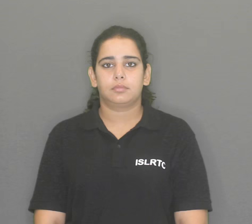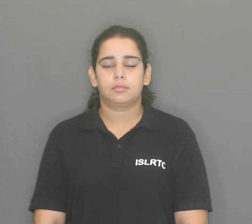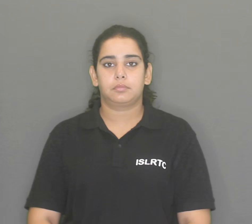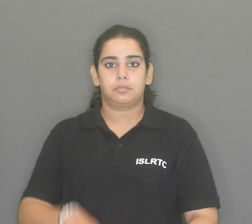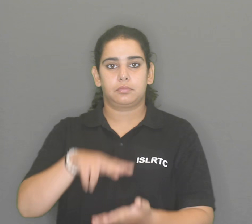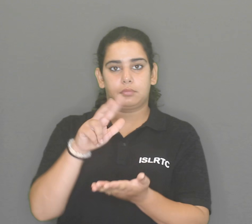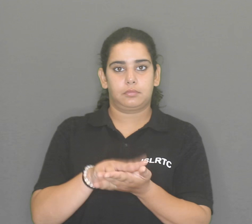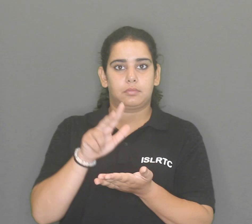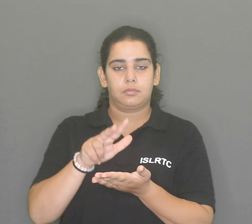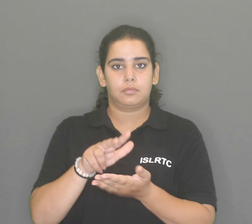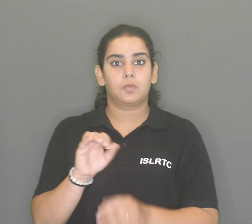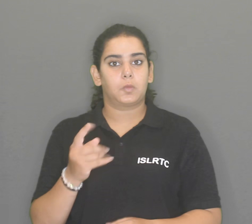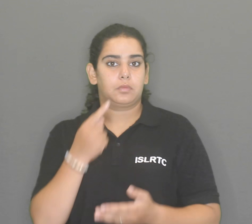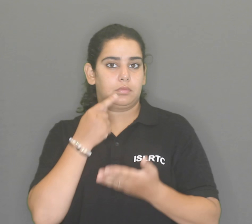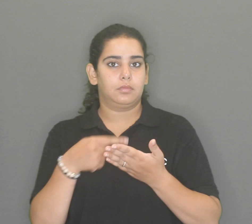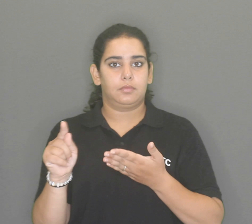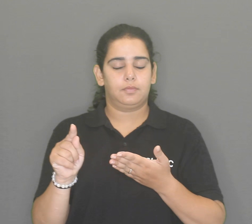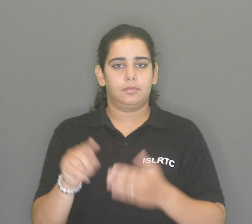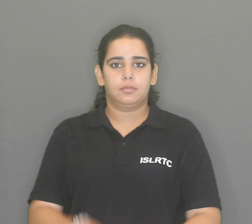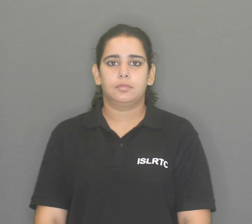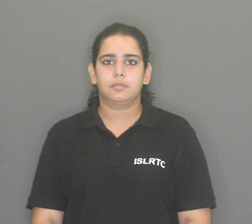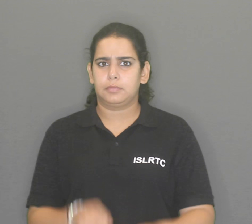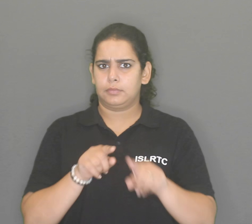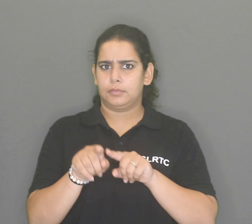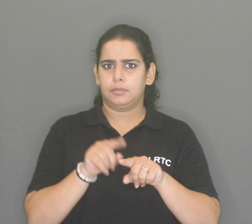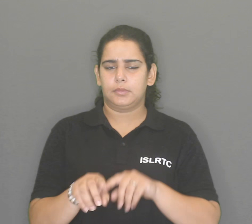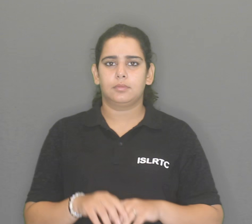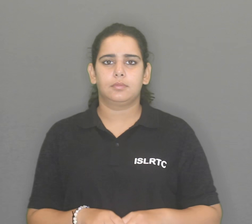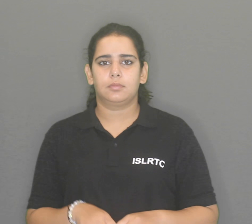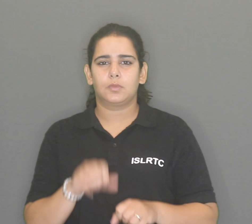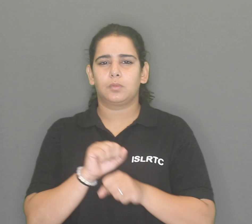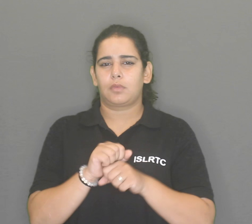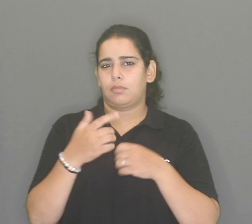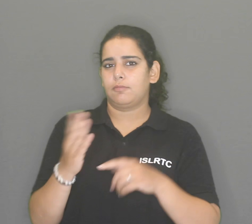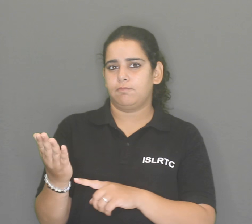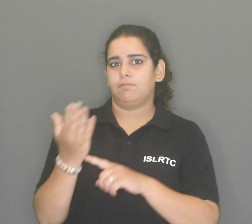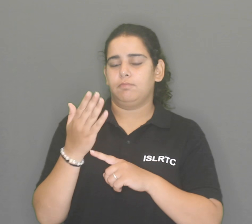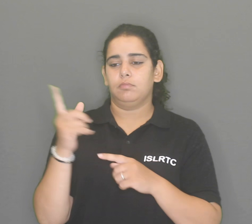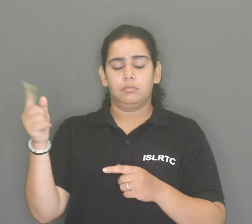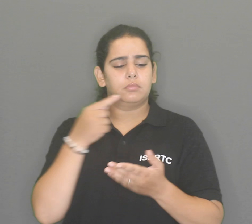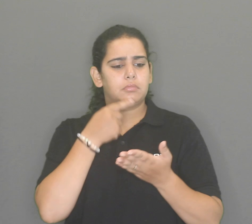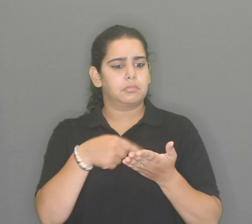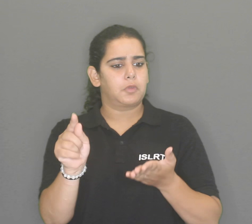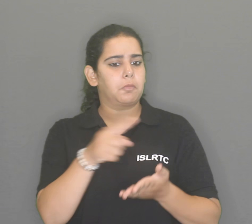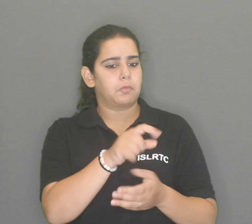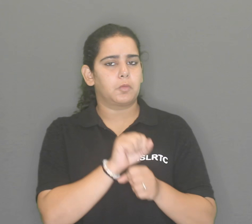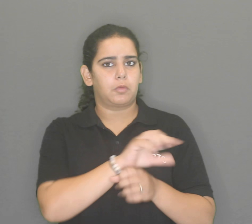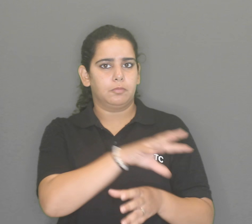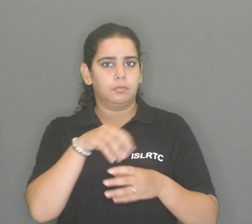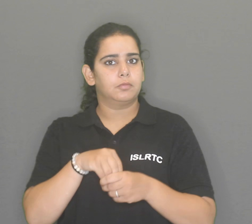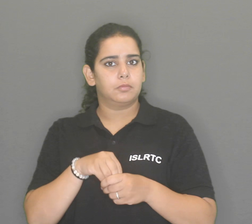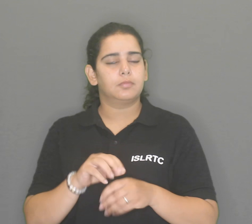Validation The act of confirming something as true or correct